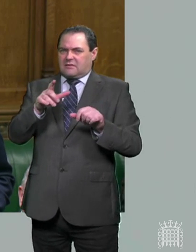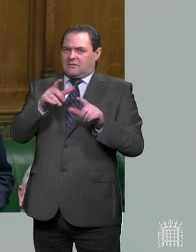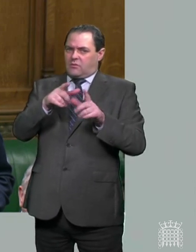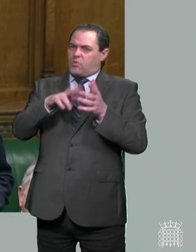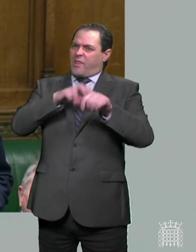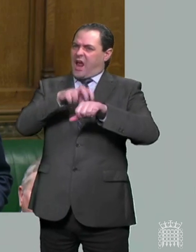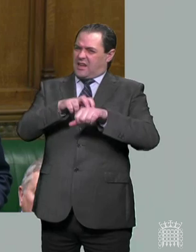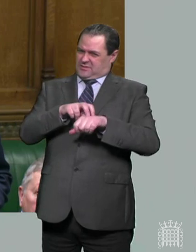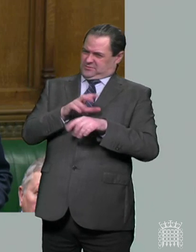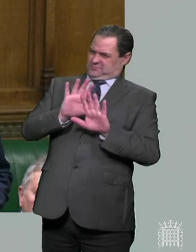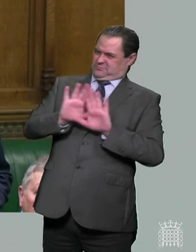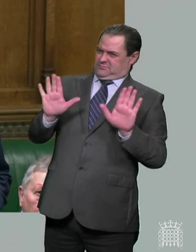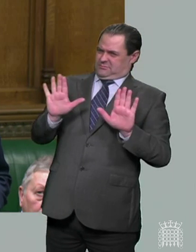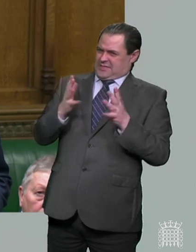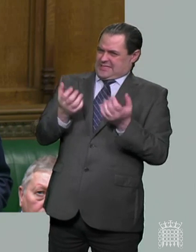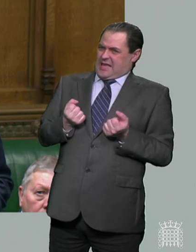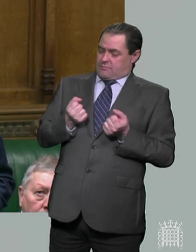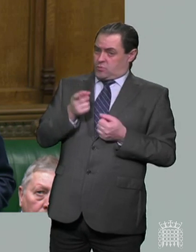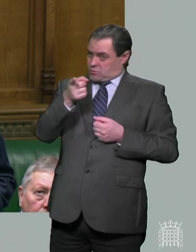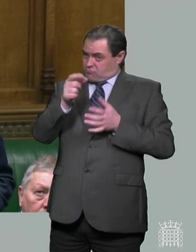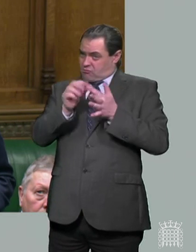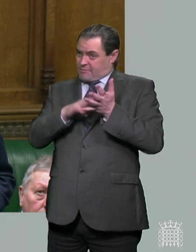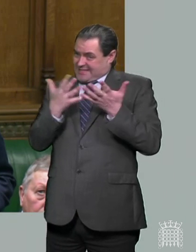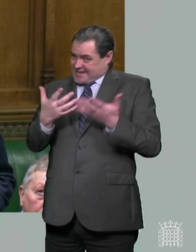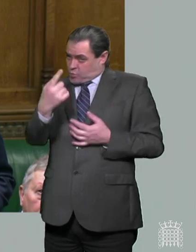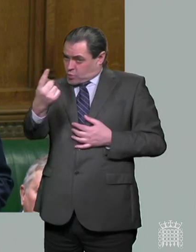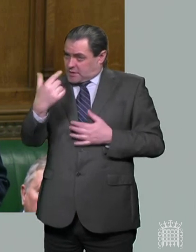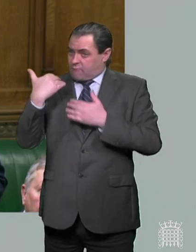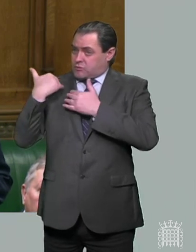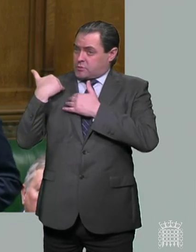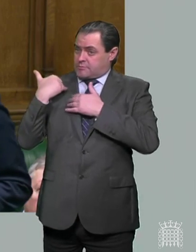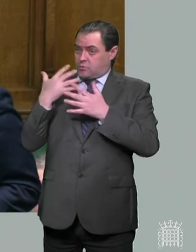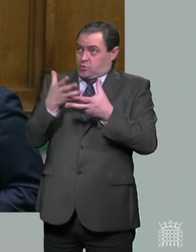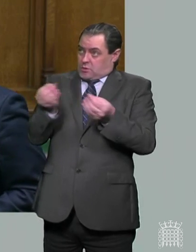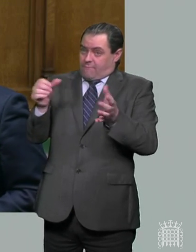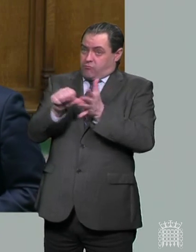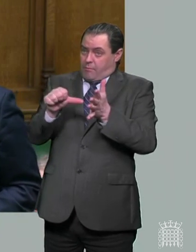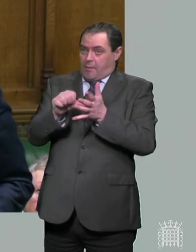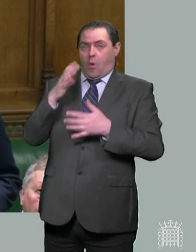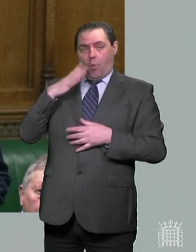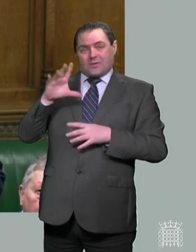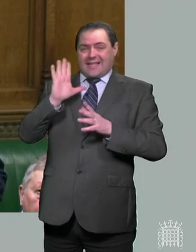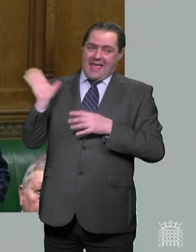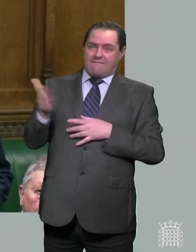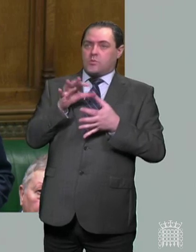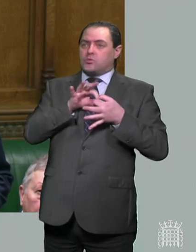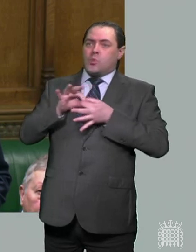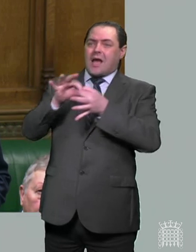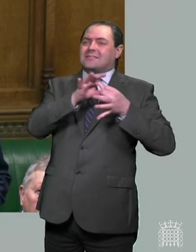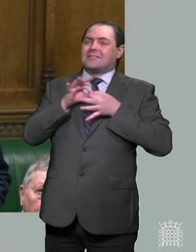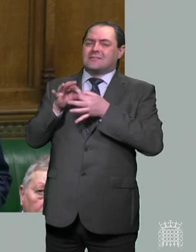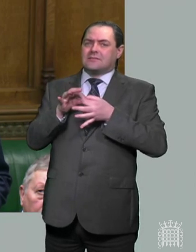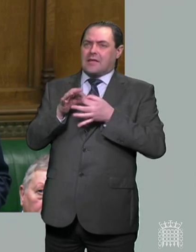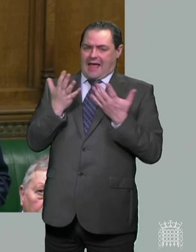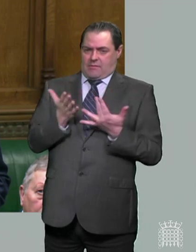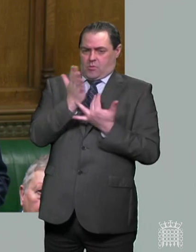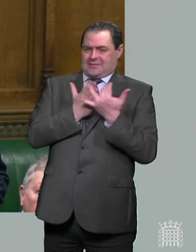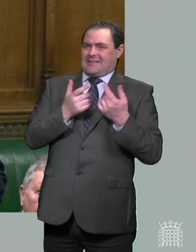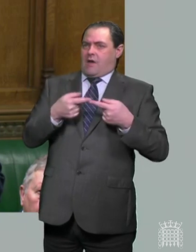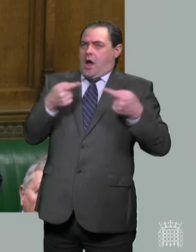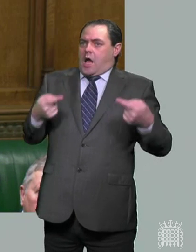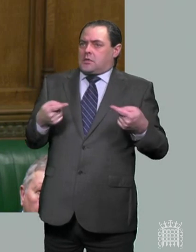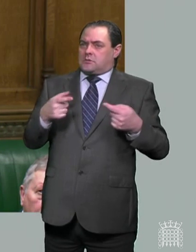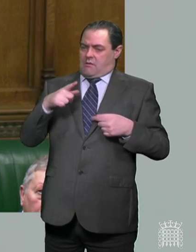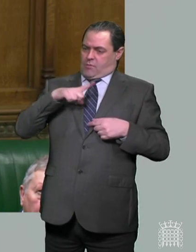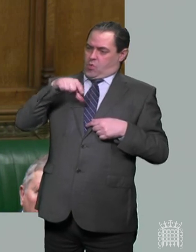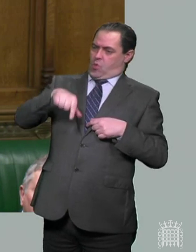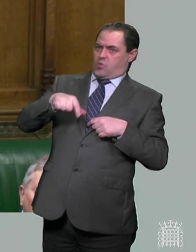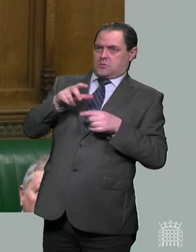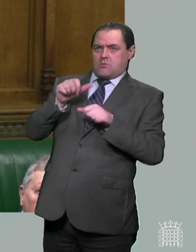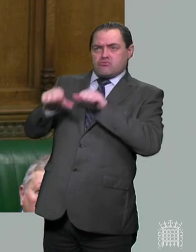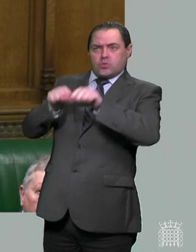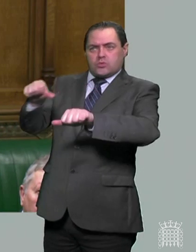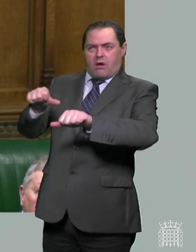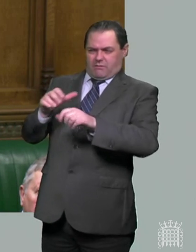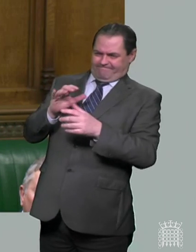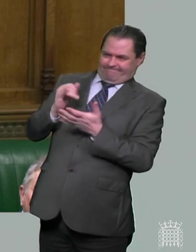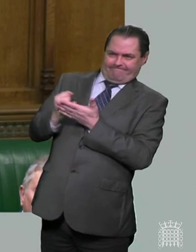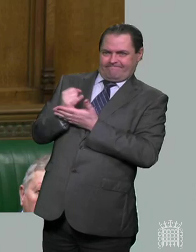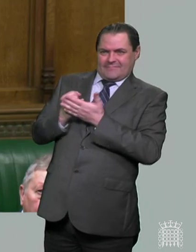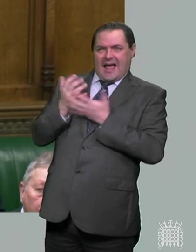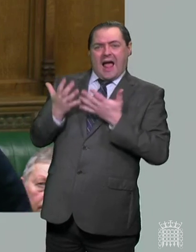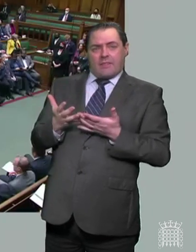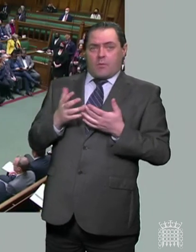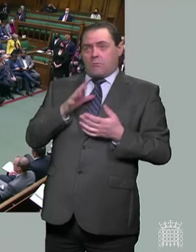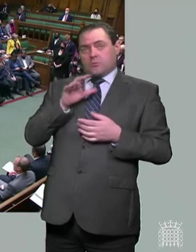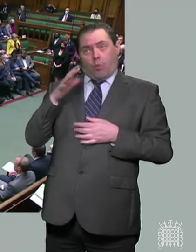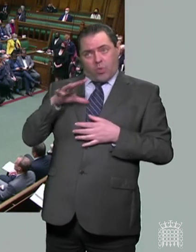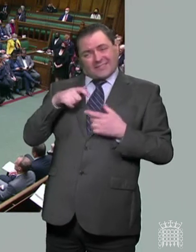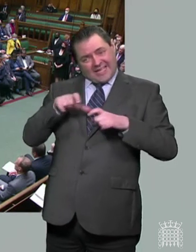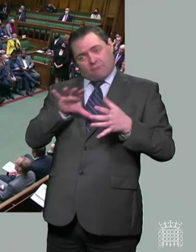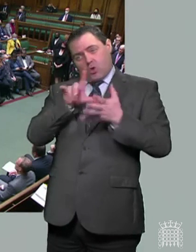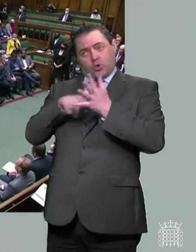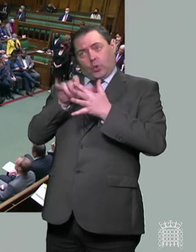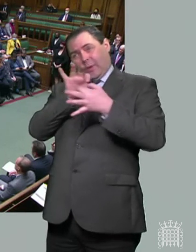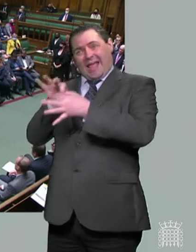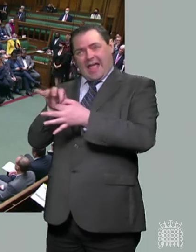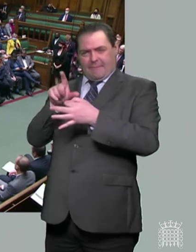Does the Prime Minister accept that he now has the responsibility to bring forward a solution that unites the people of Northern Ireland and that saves the Union that is being undermined by the protocol?